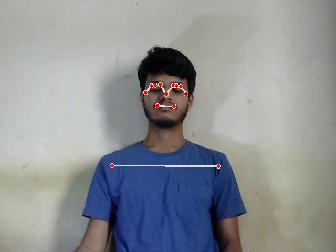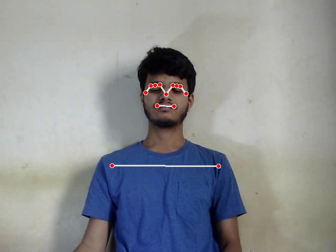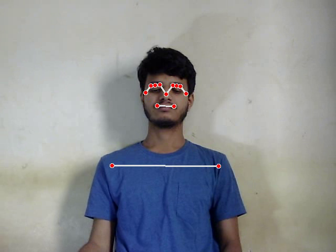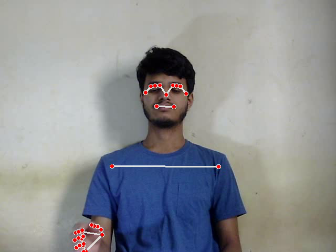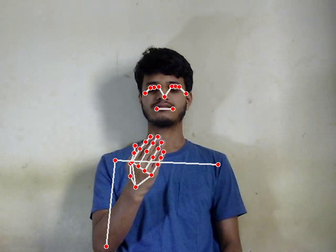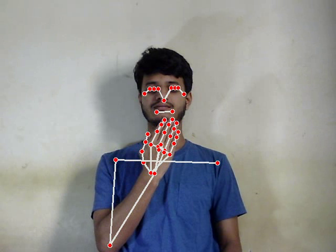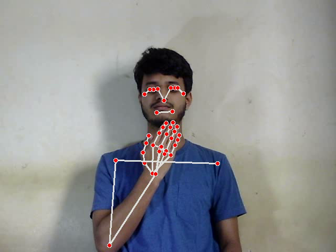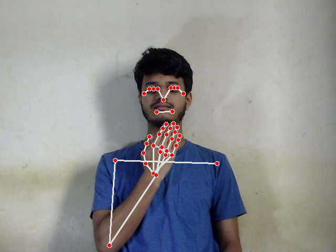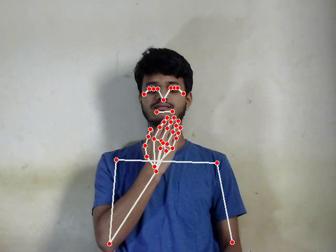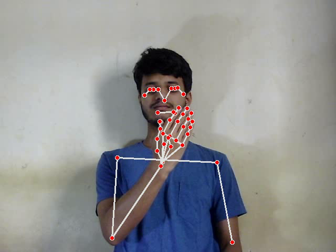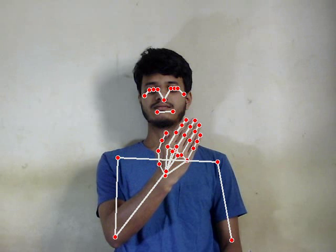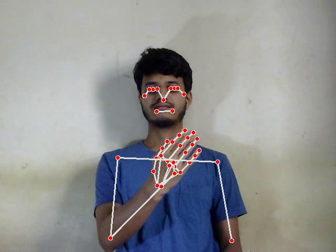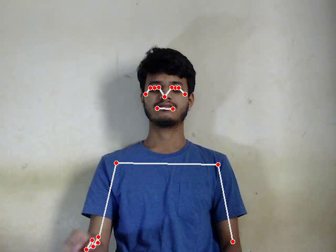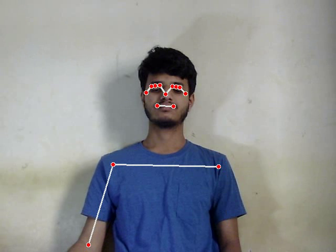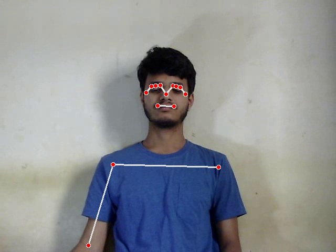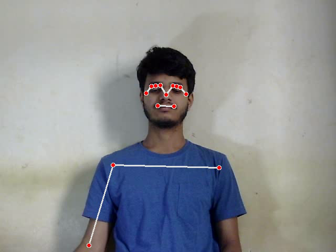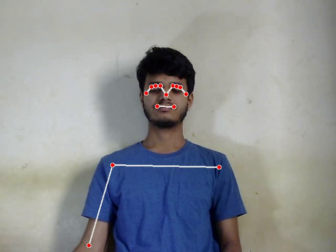thank you